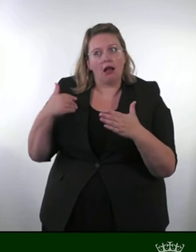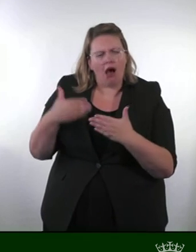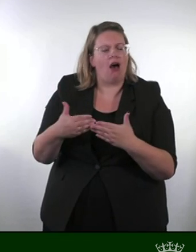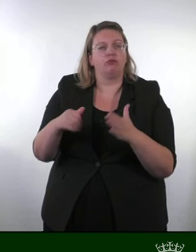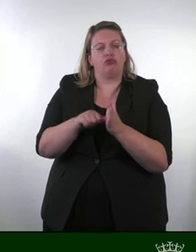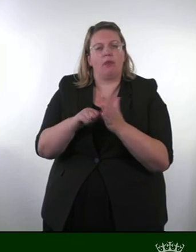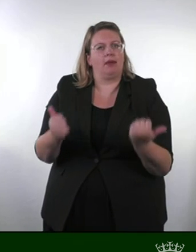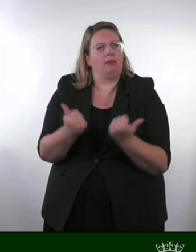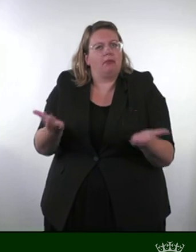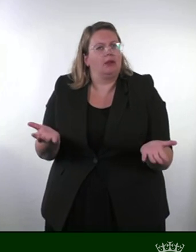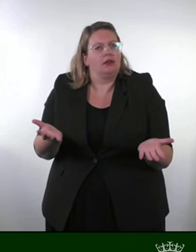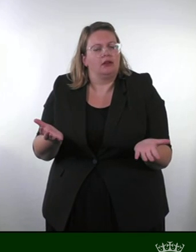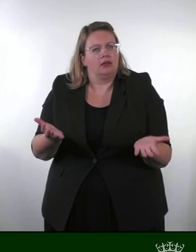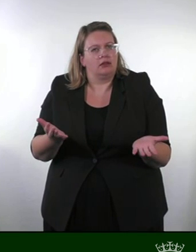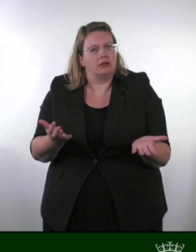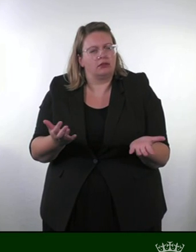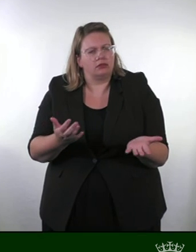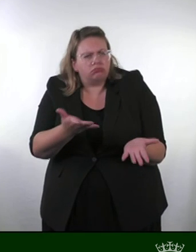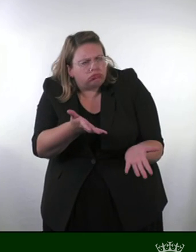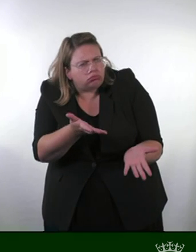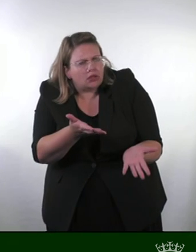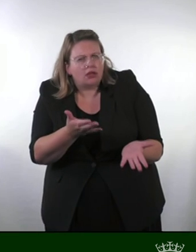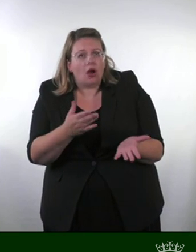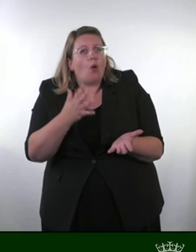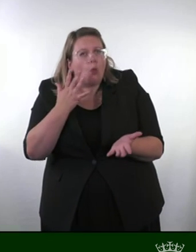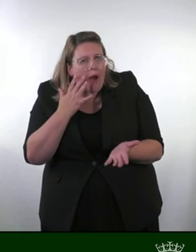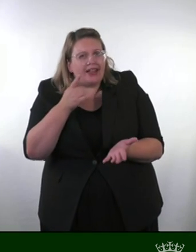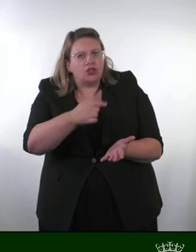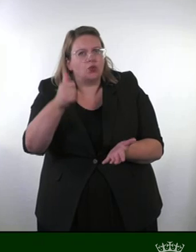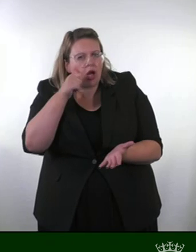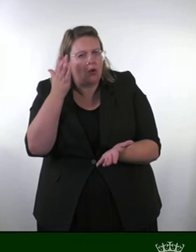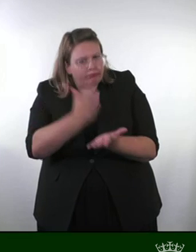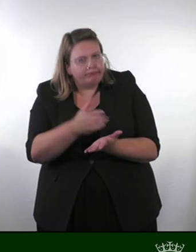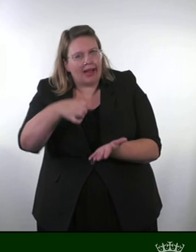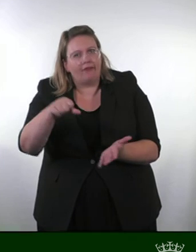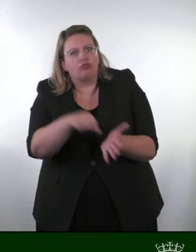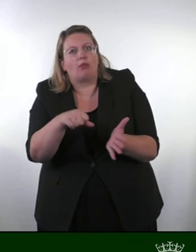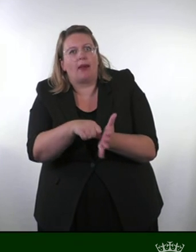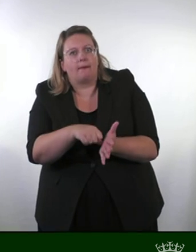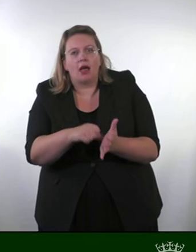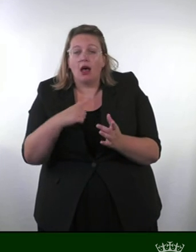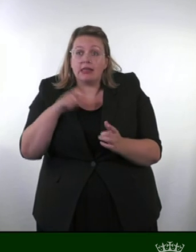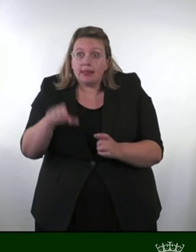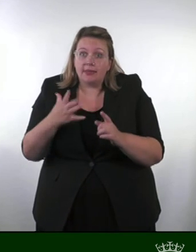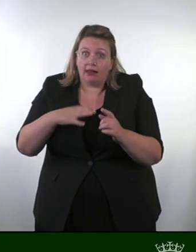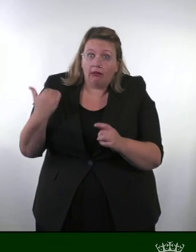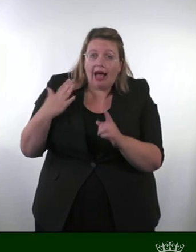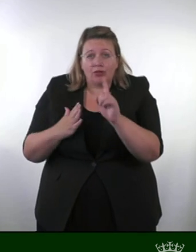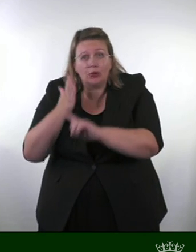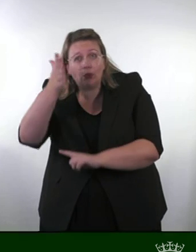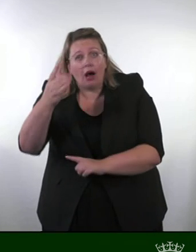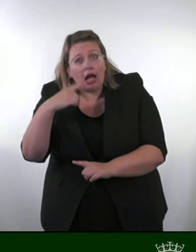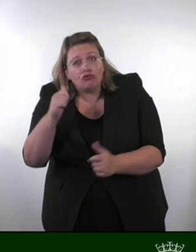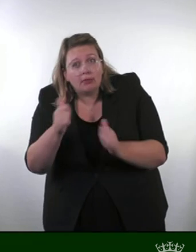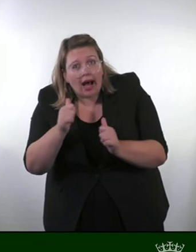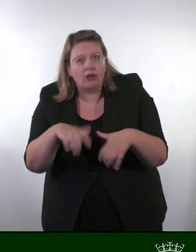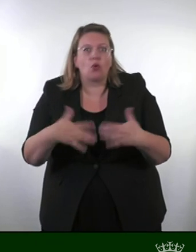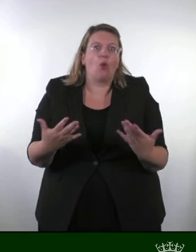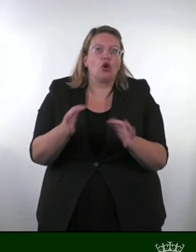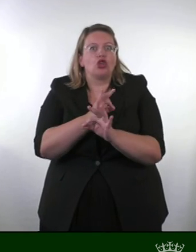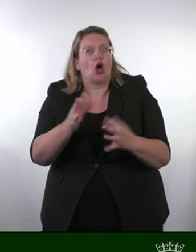Will the Prime Minister tell the House when he first knew about this particular problem of people having to go hundreds of miles, or that tests were not going to be available?